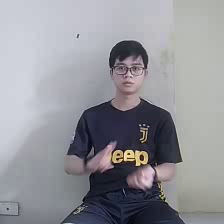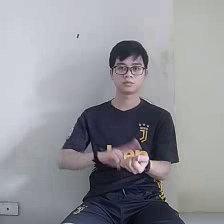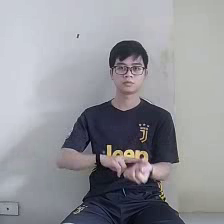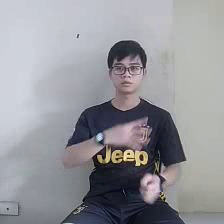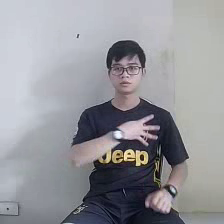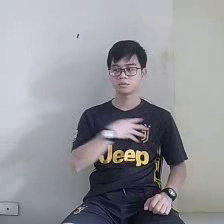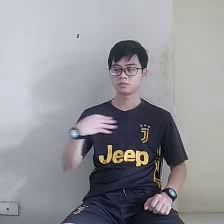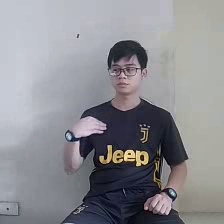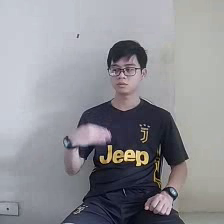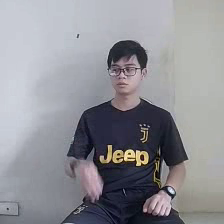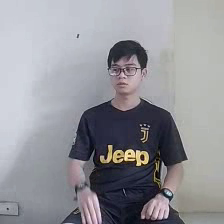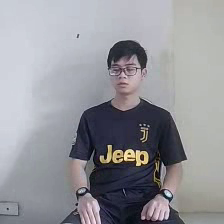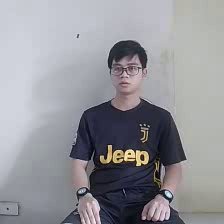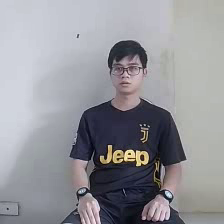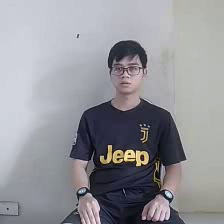Lây bệnh